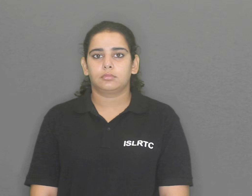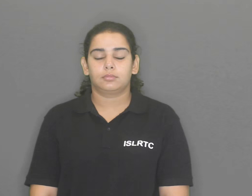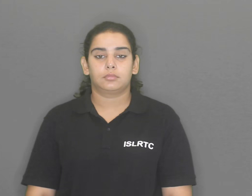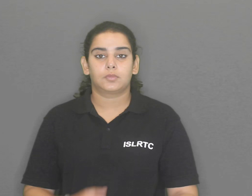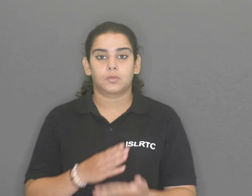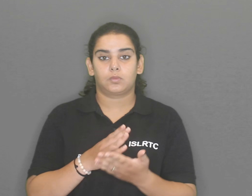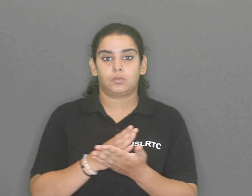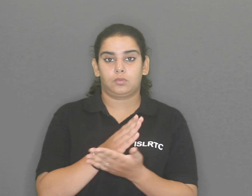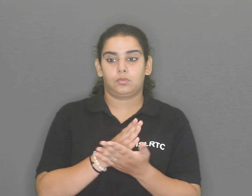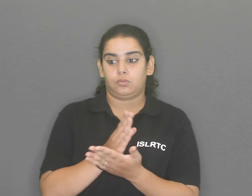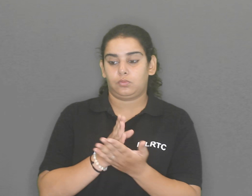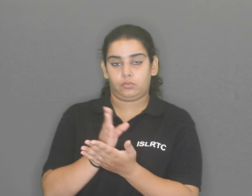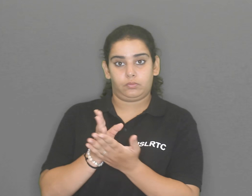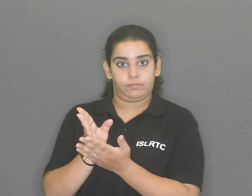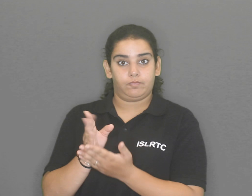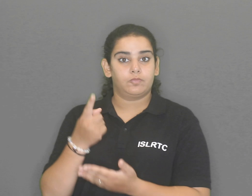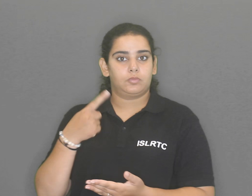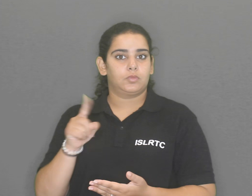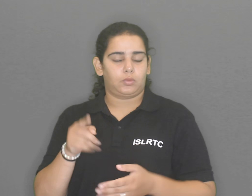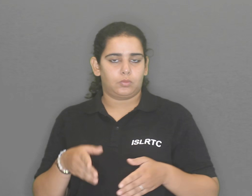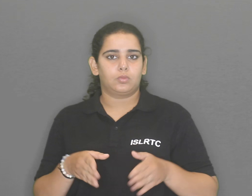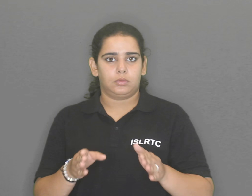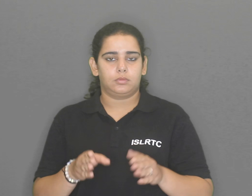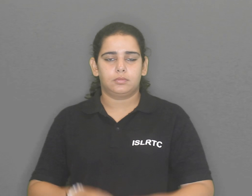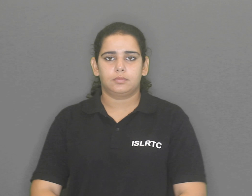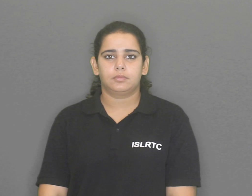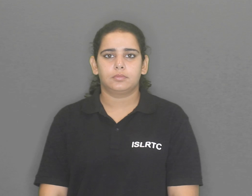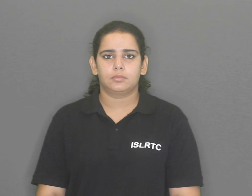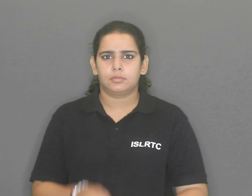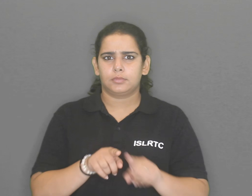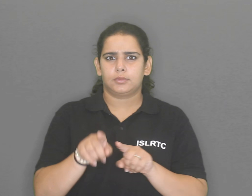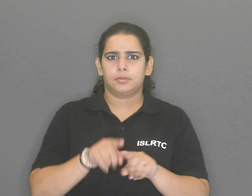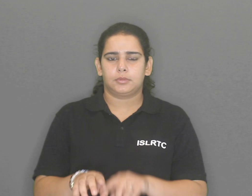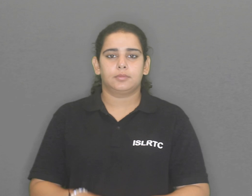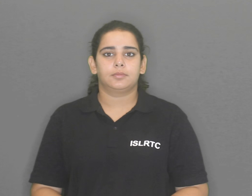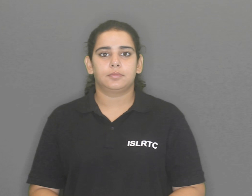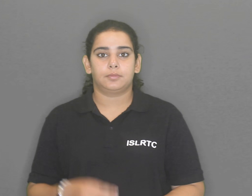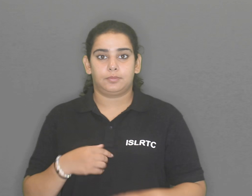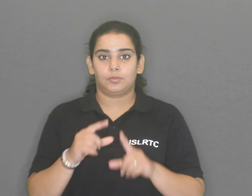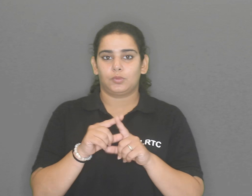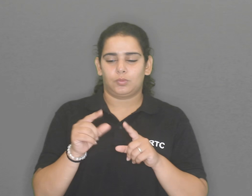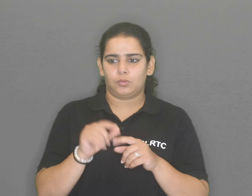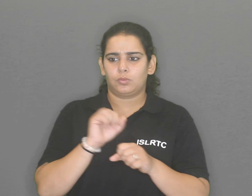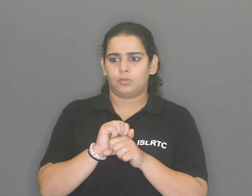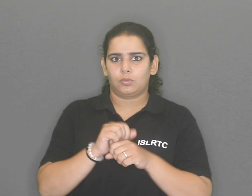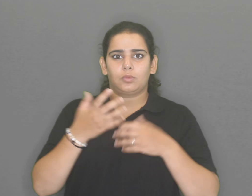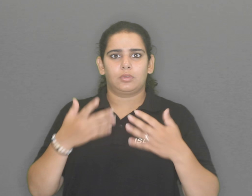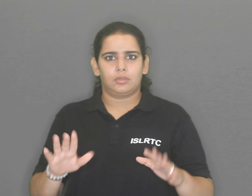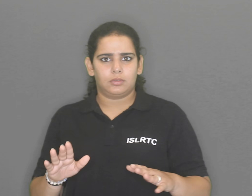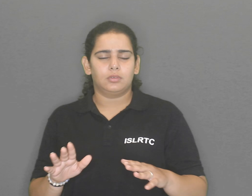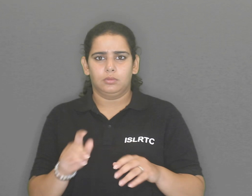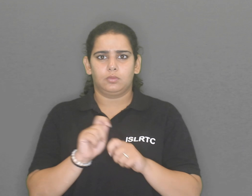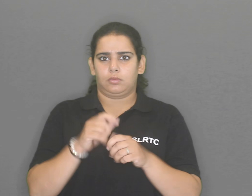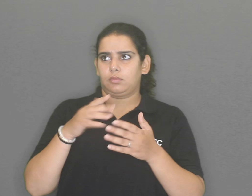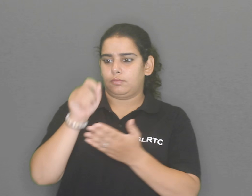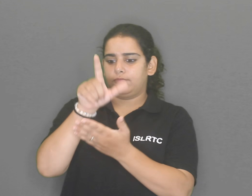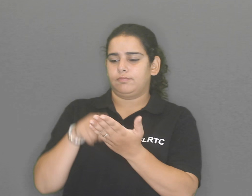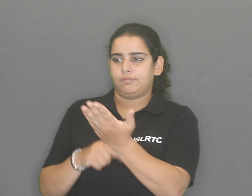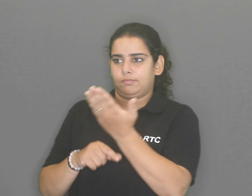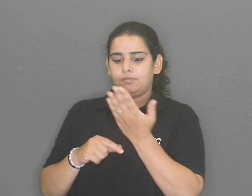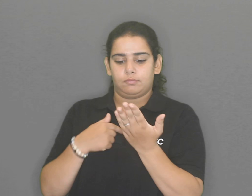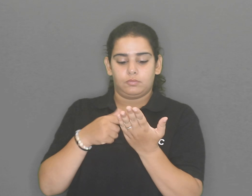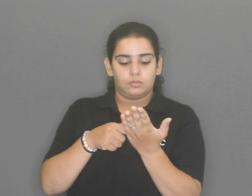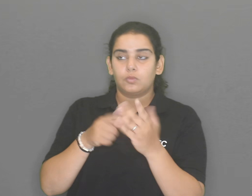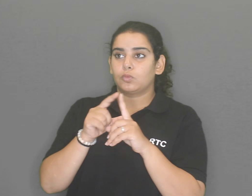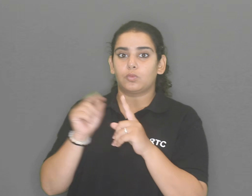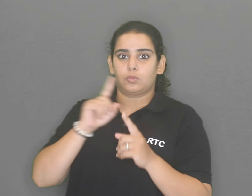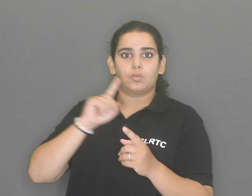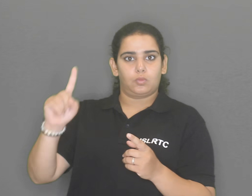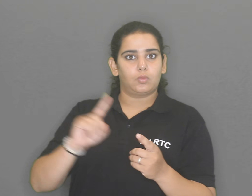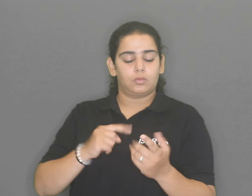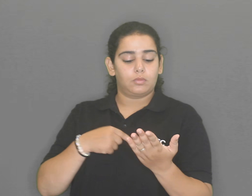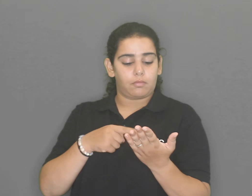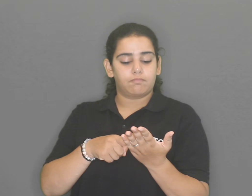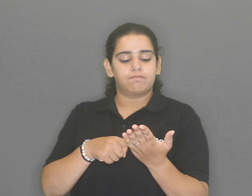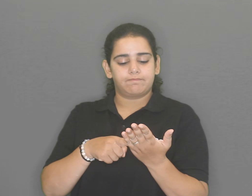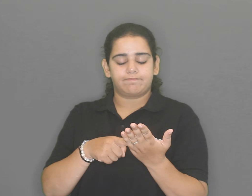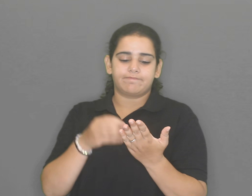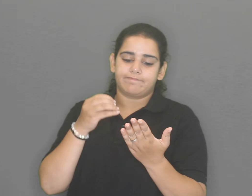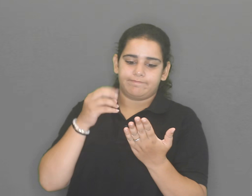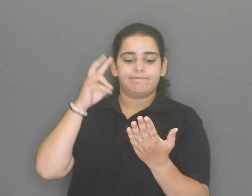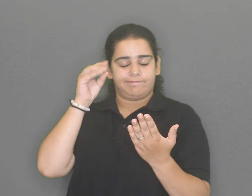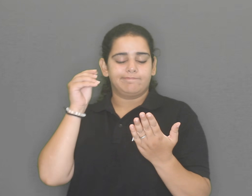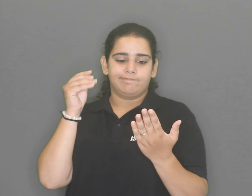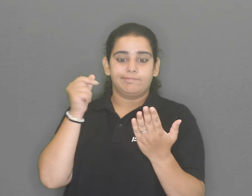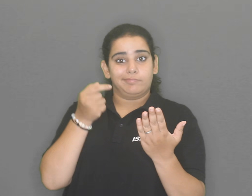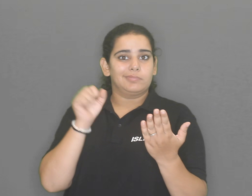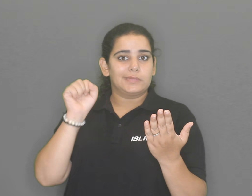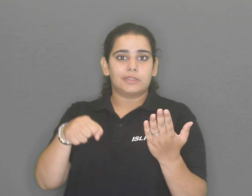Waiver The act of intentionally relinquishing or abandoning a known right, claim, or privilege